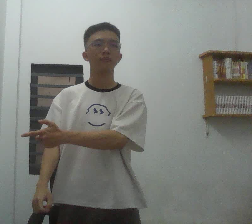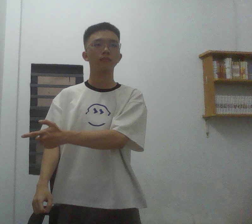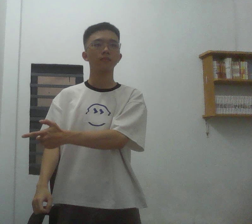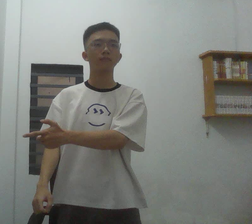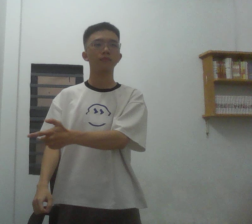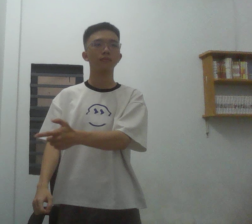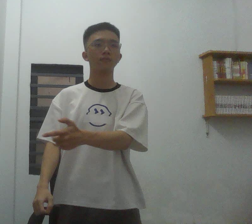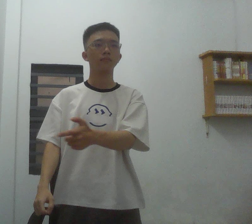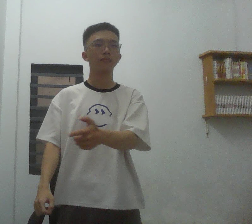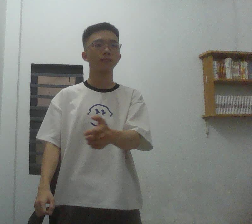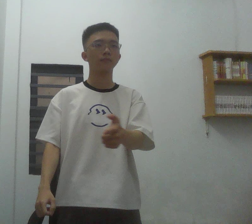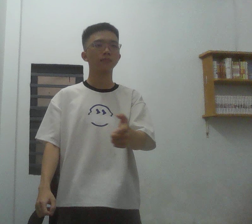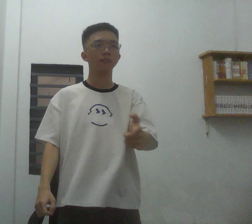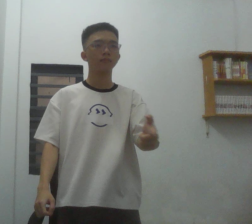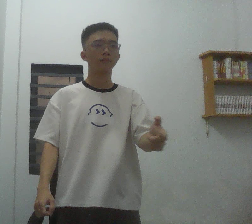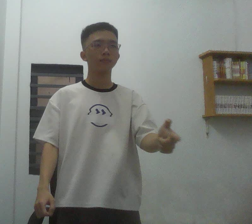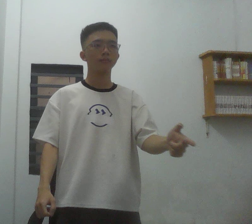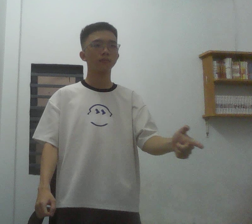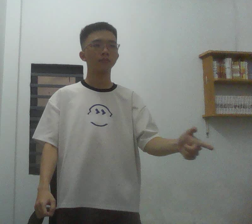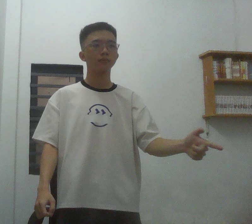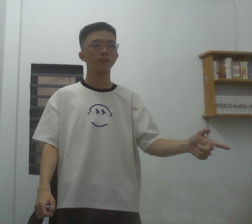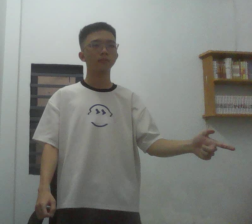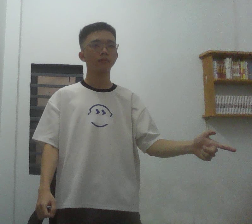cac ban